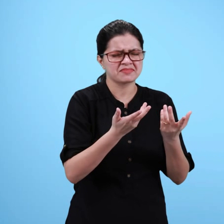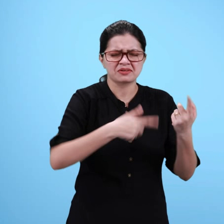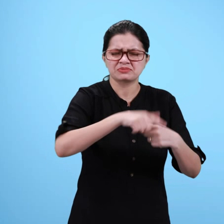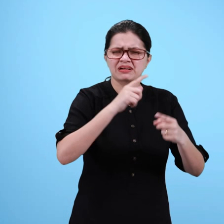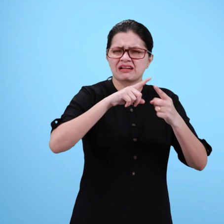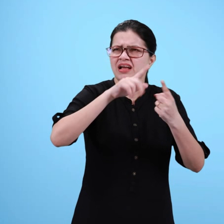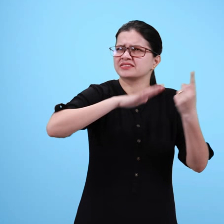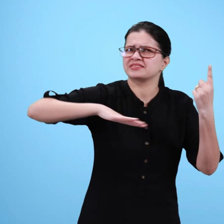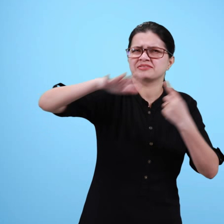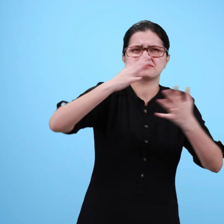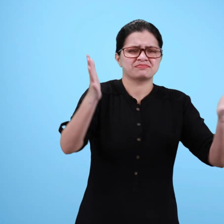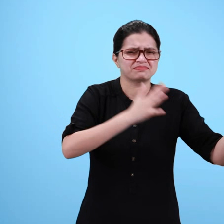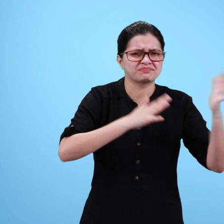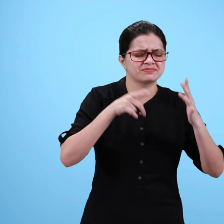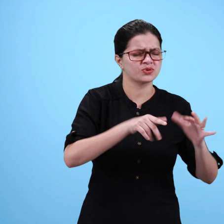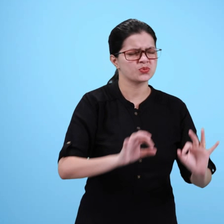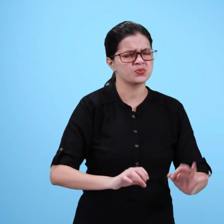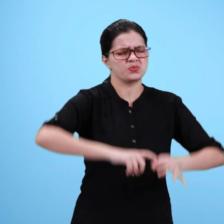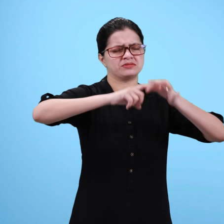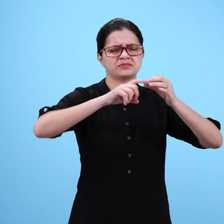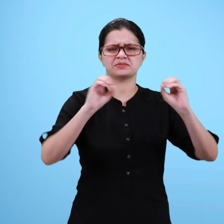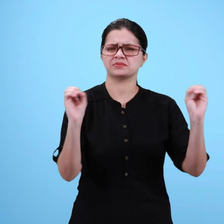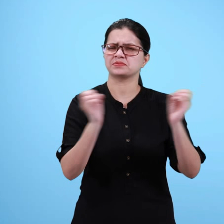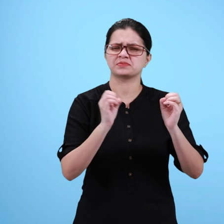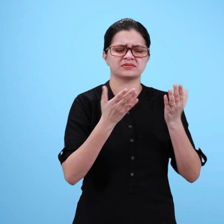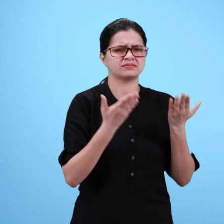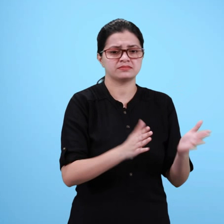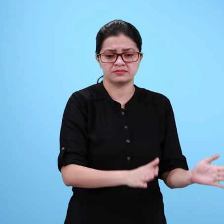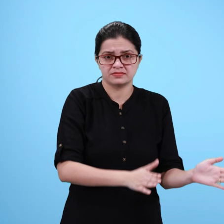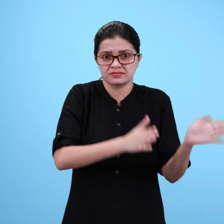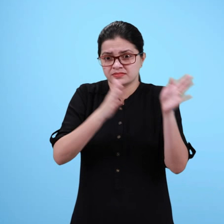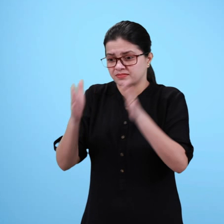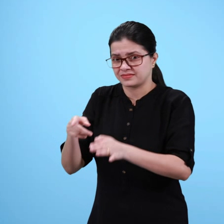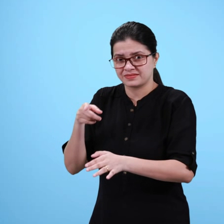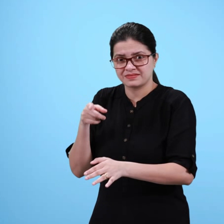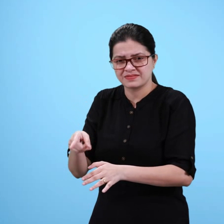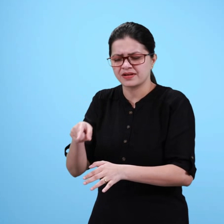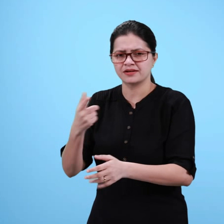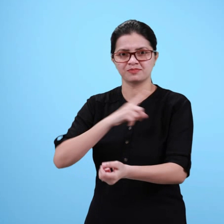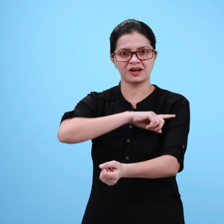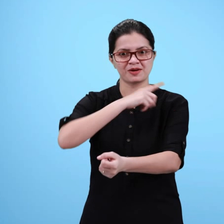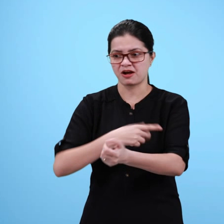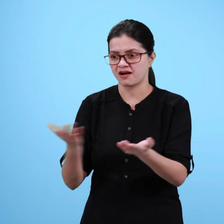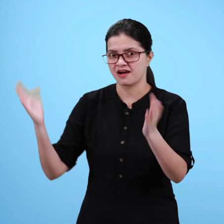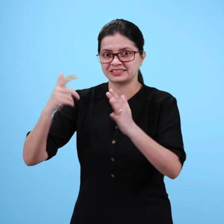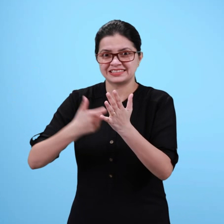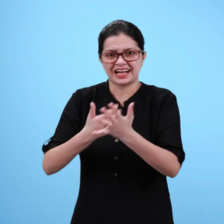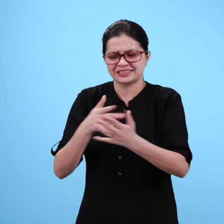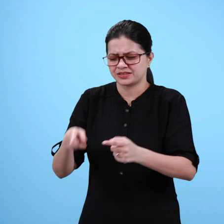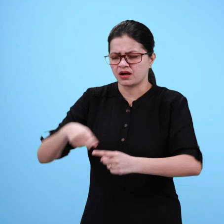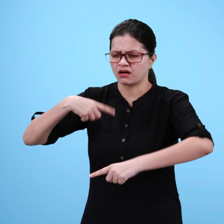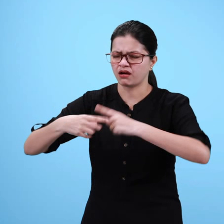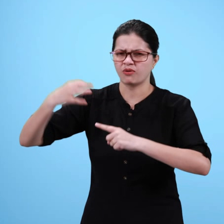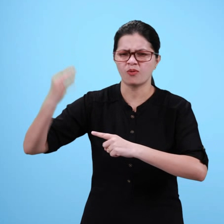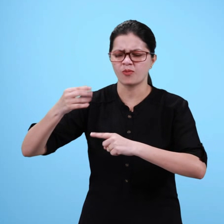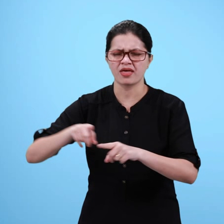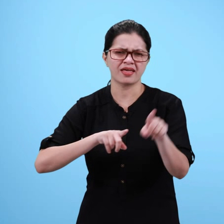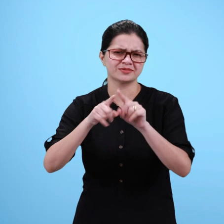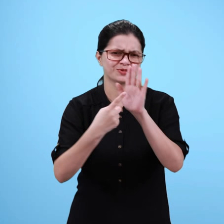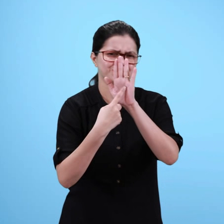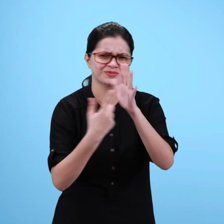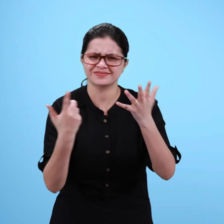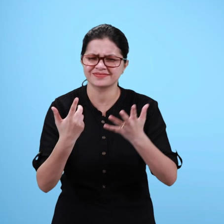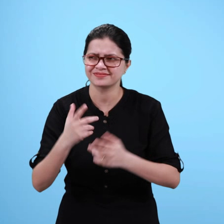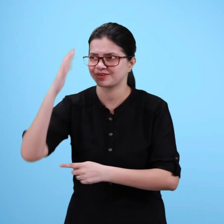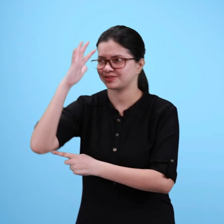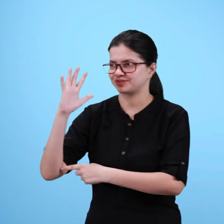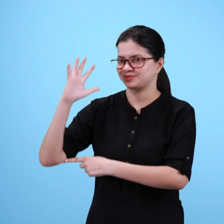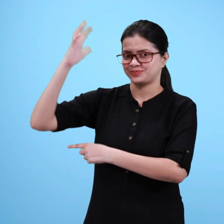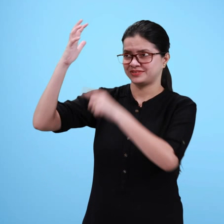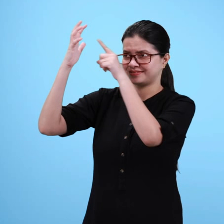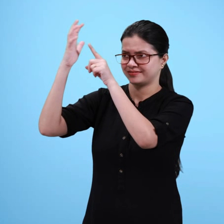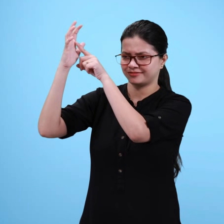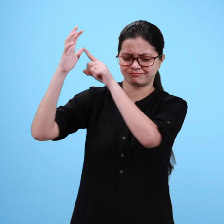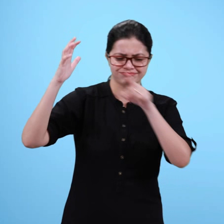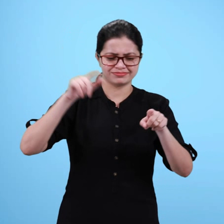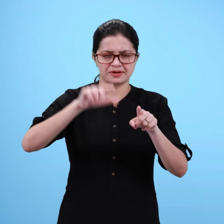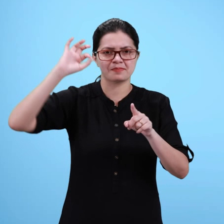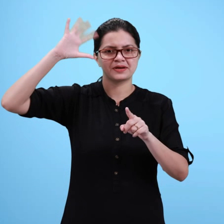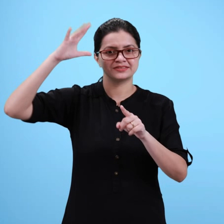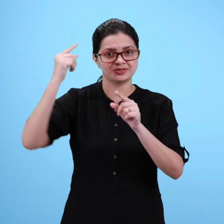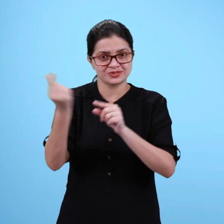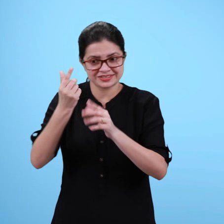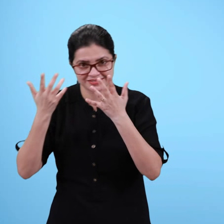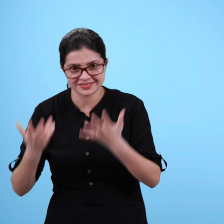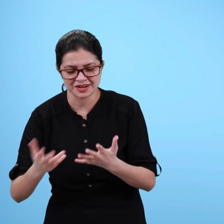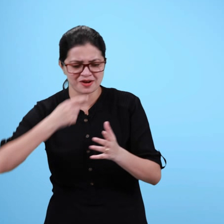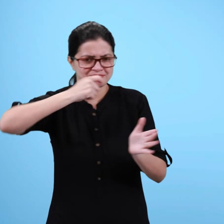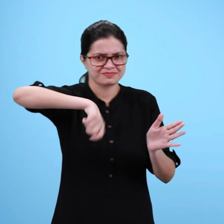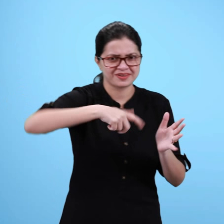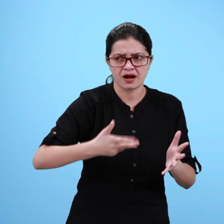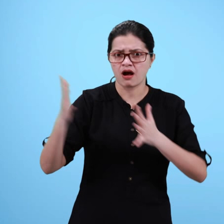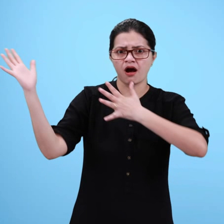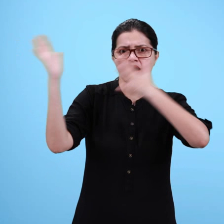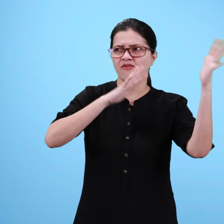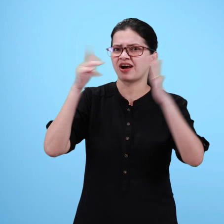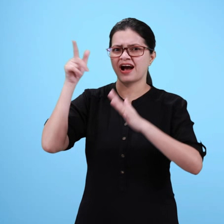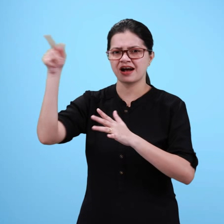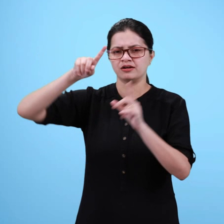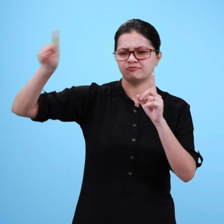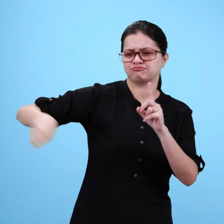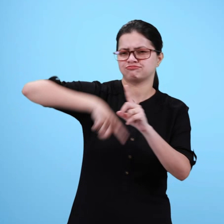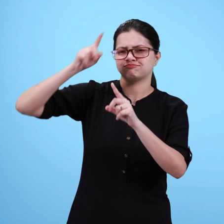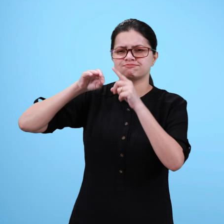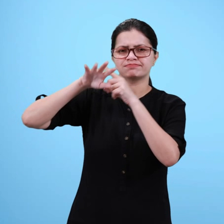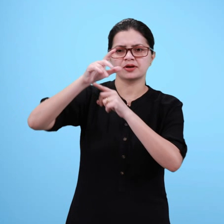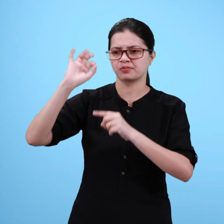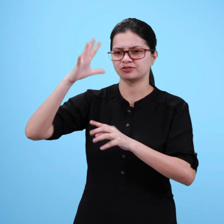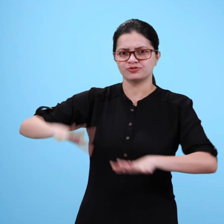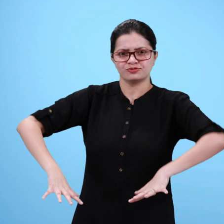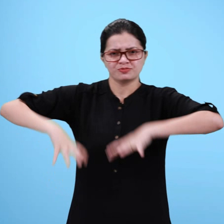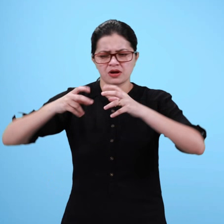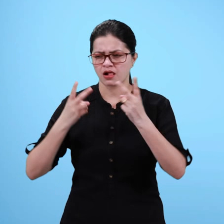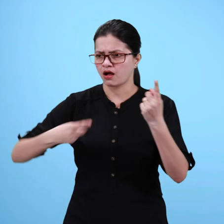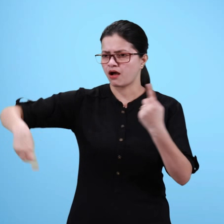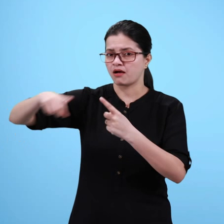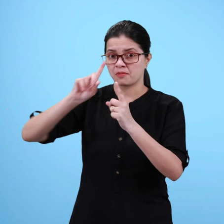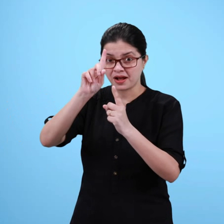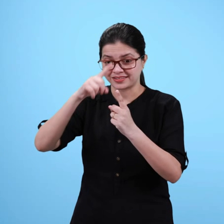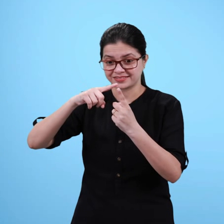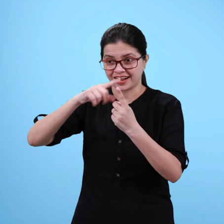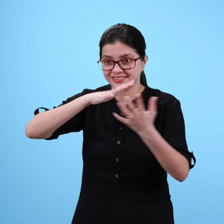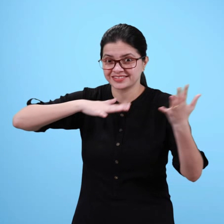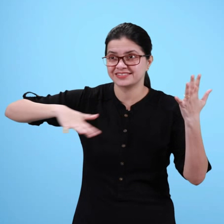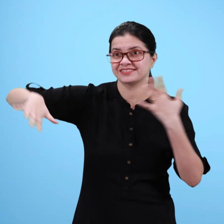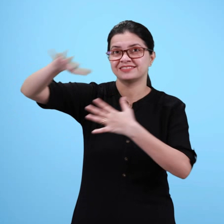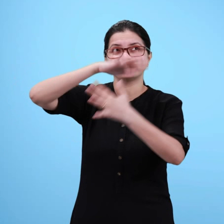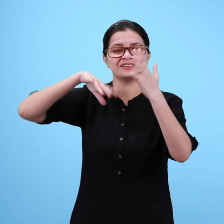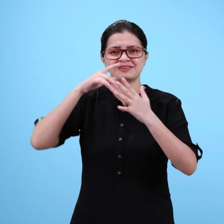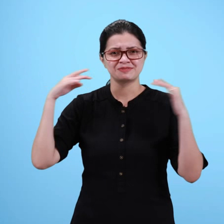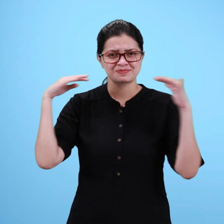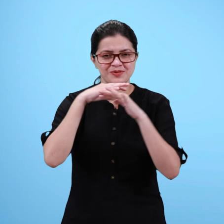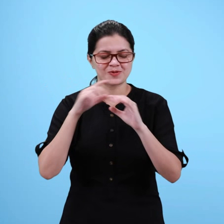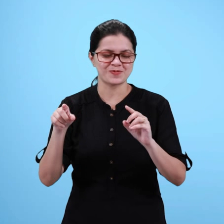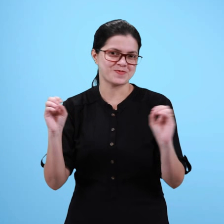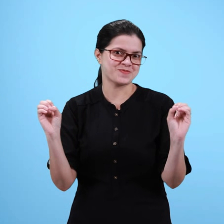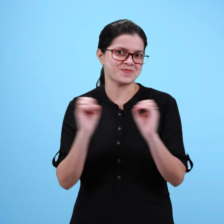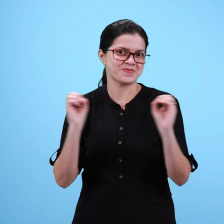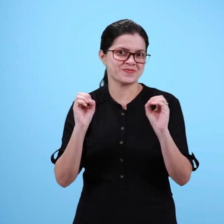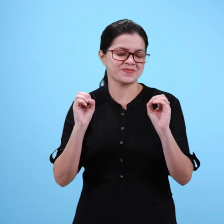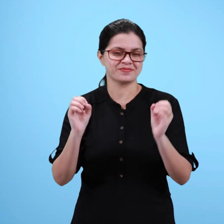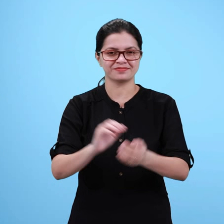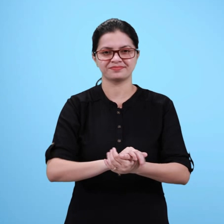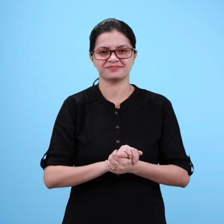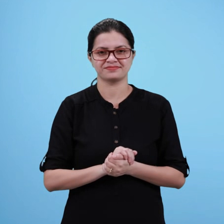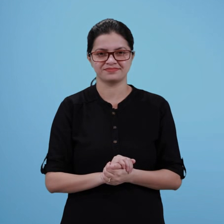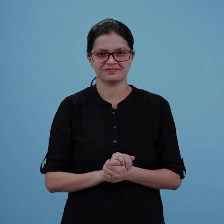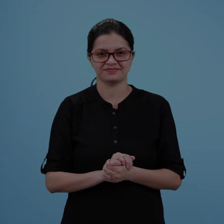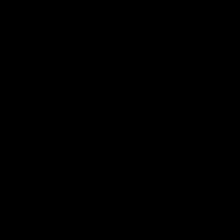environmental pollution. Therefore, there is a need to use non-conventional sources of energy like solar energy, wind energy, etc. which are renewable, and pollution-free.